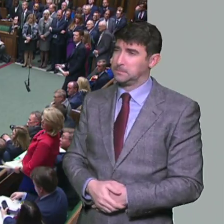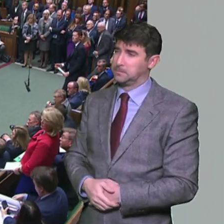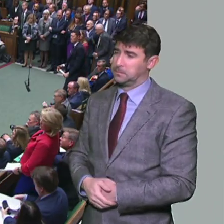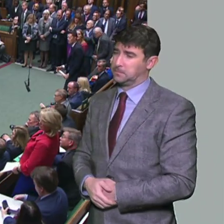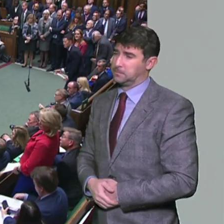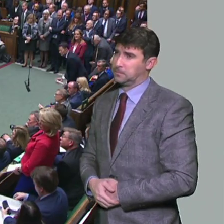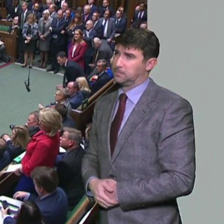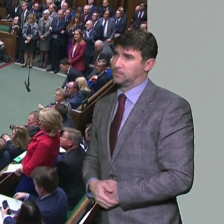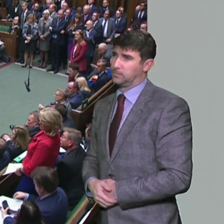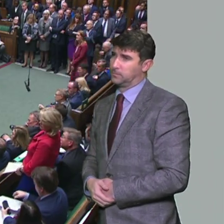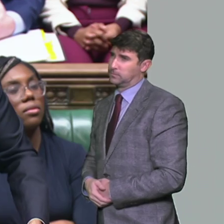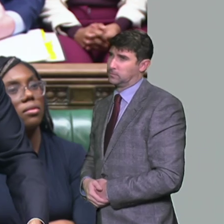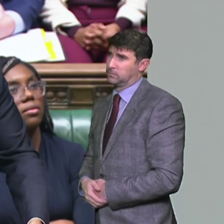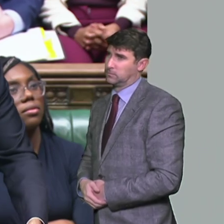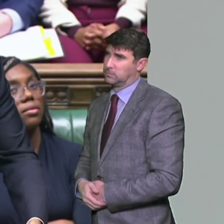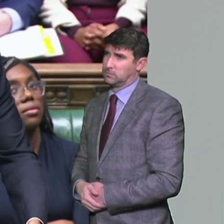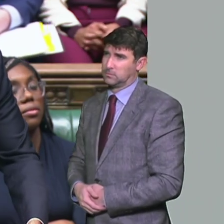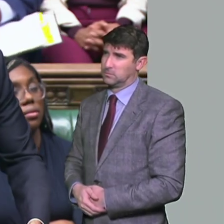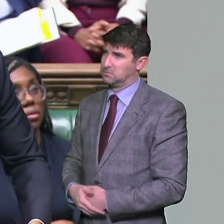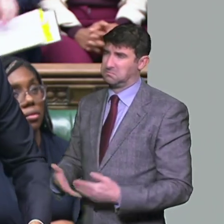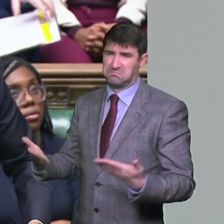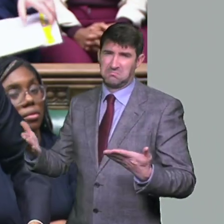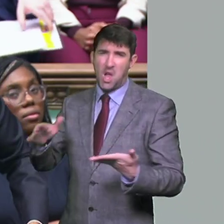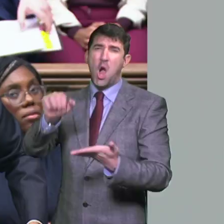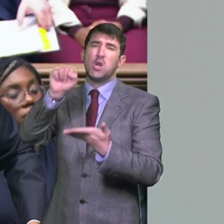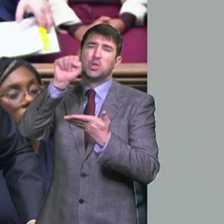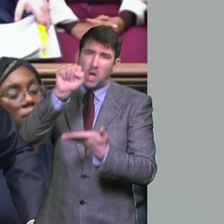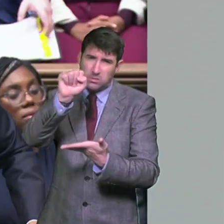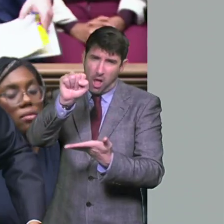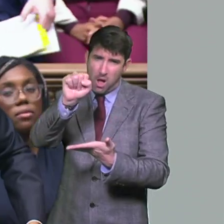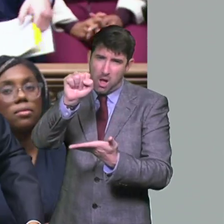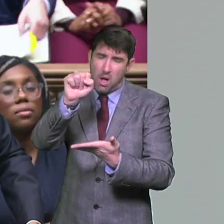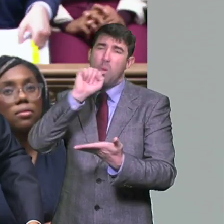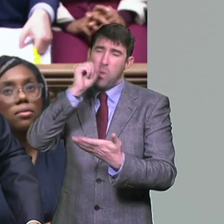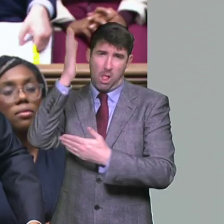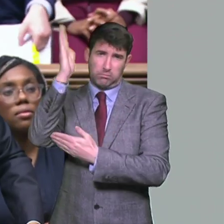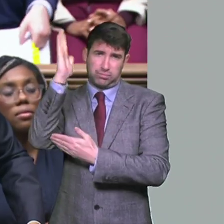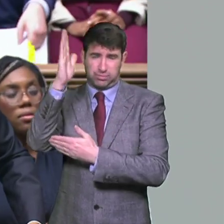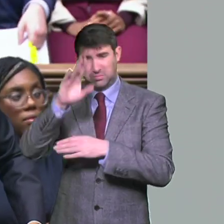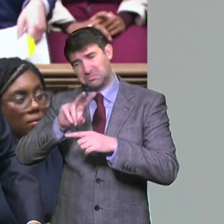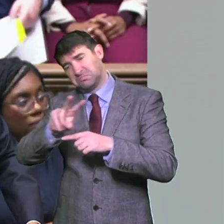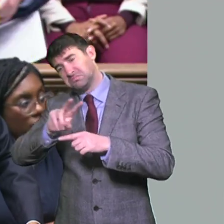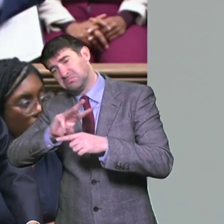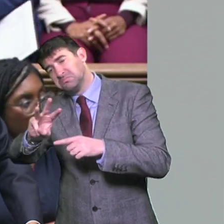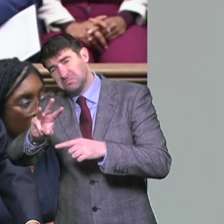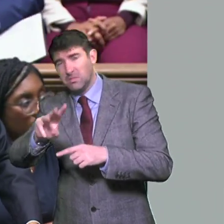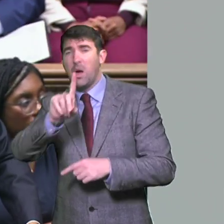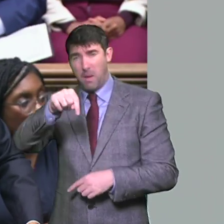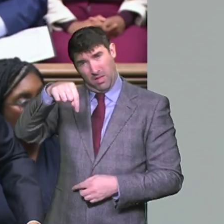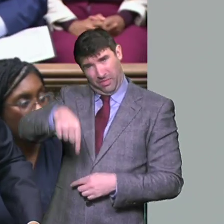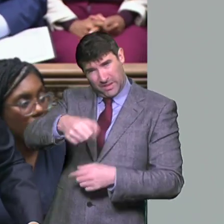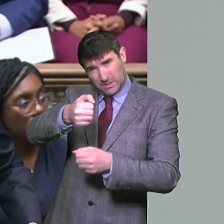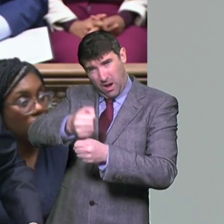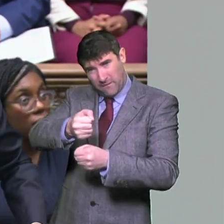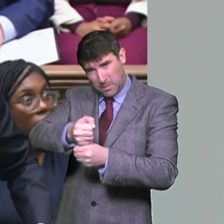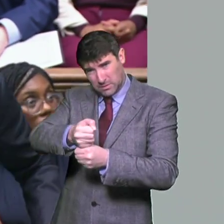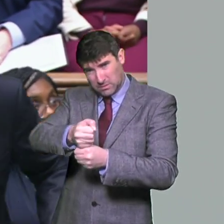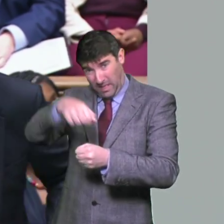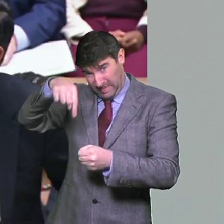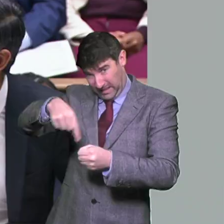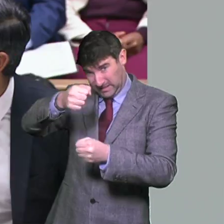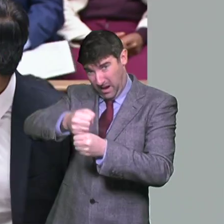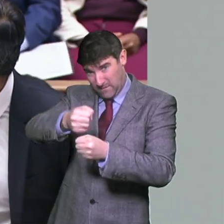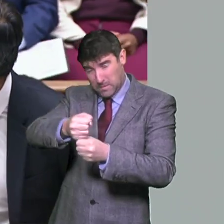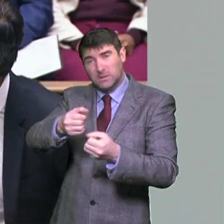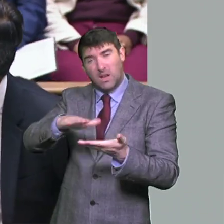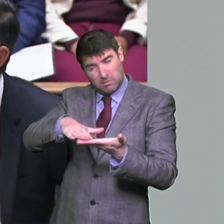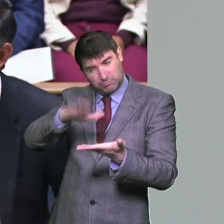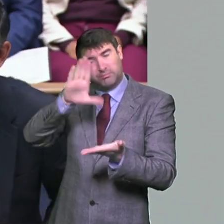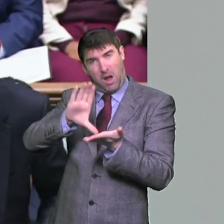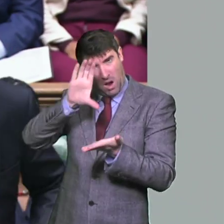The Chancellor will set out our plans in the autumn statement shortly, but this is the Government who put in place plans that will significantly increase capital expenditure.